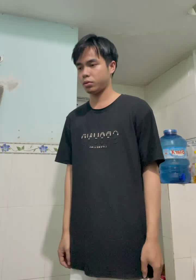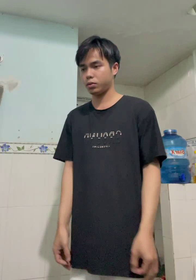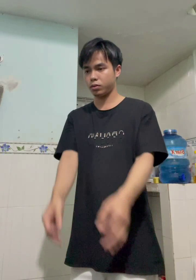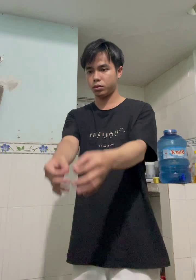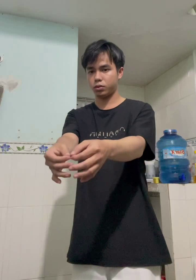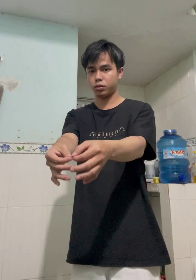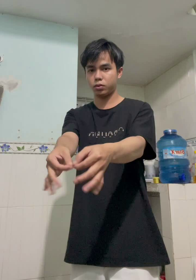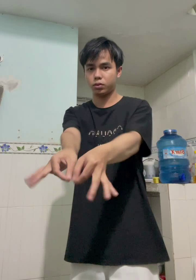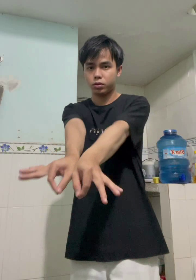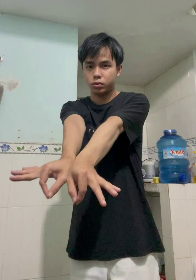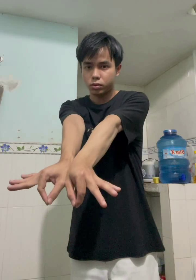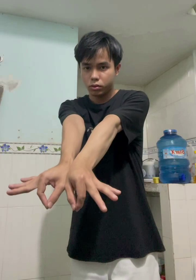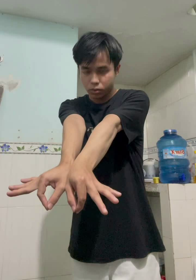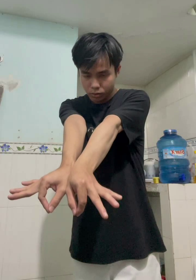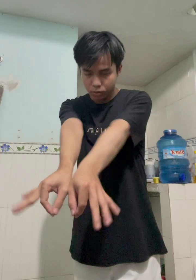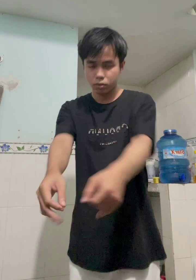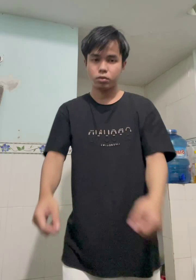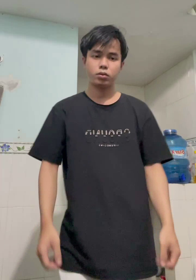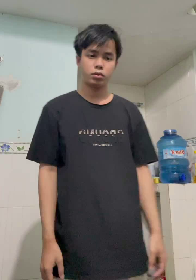cai gi